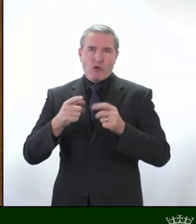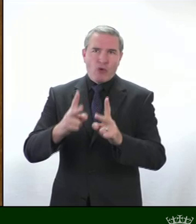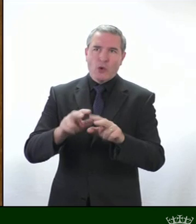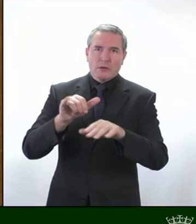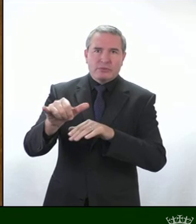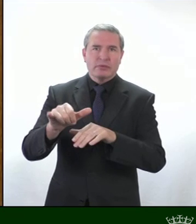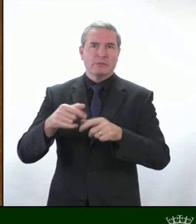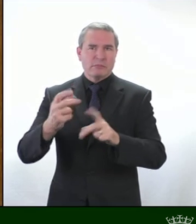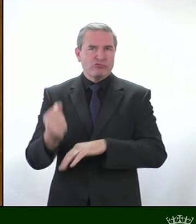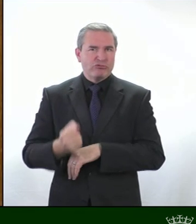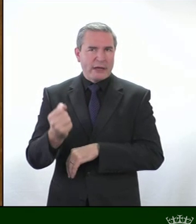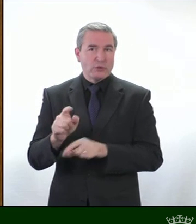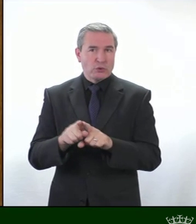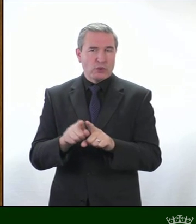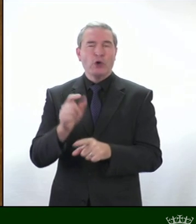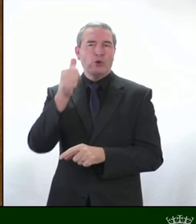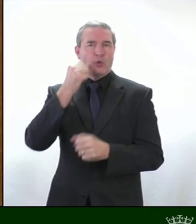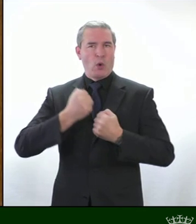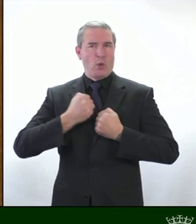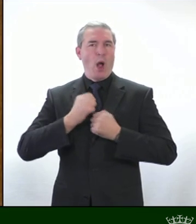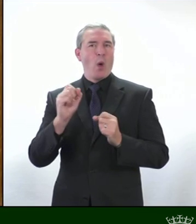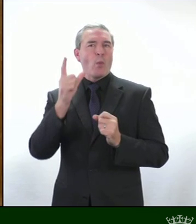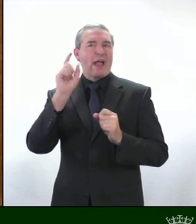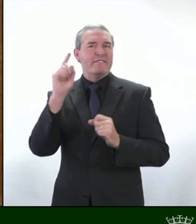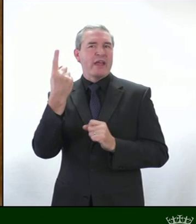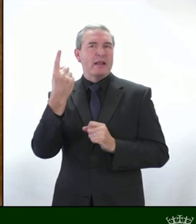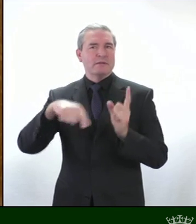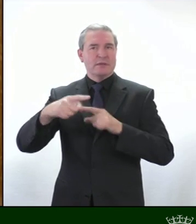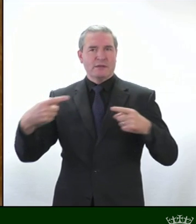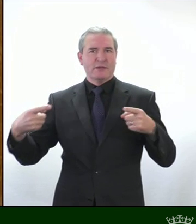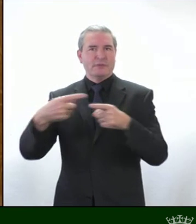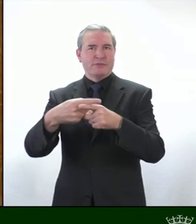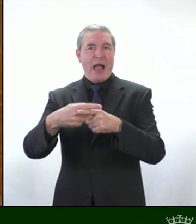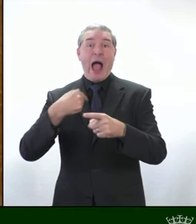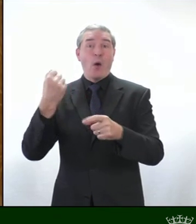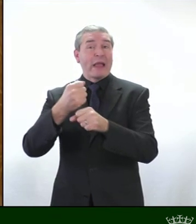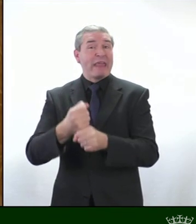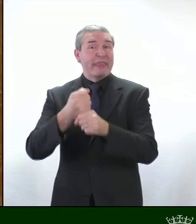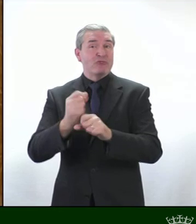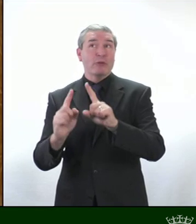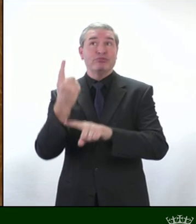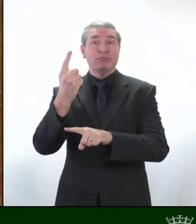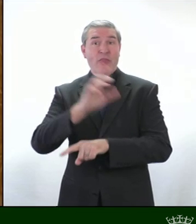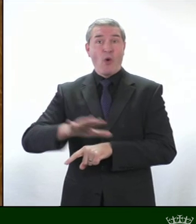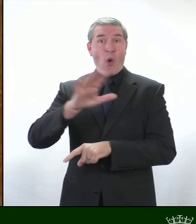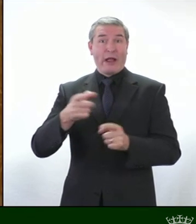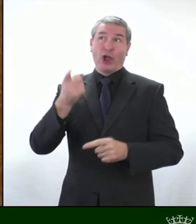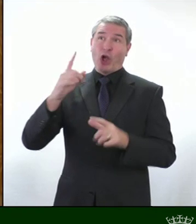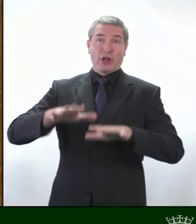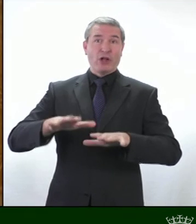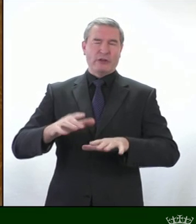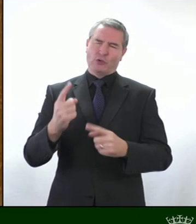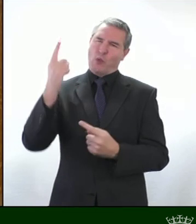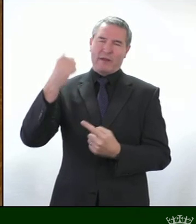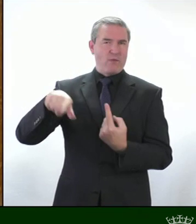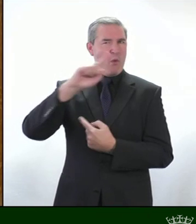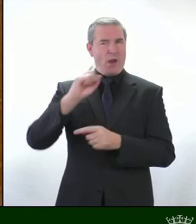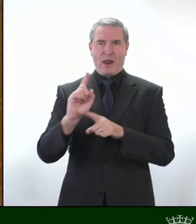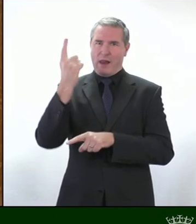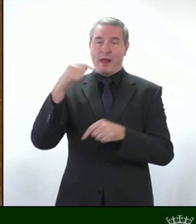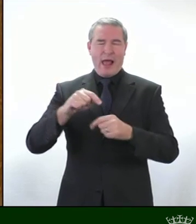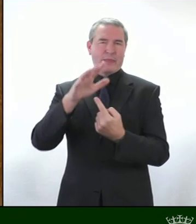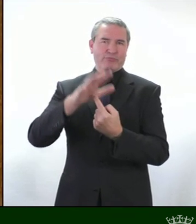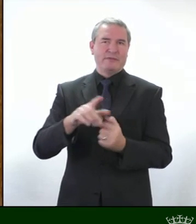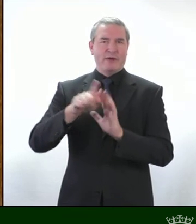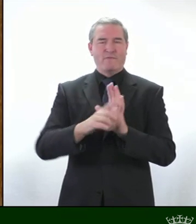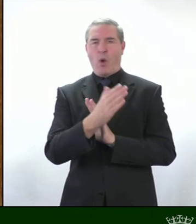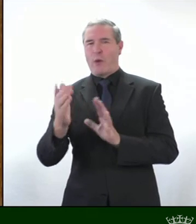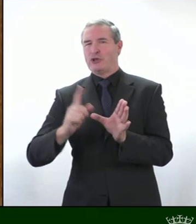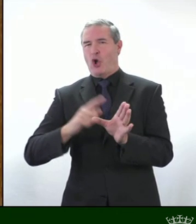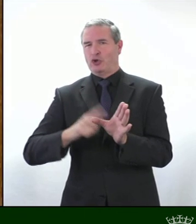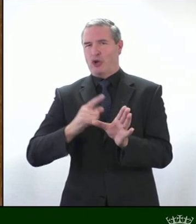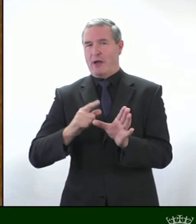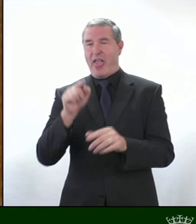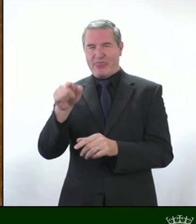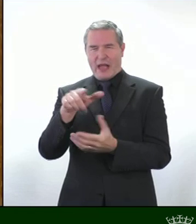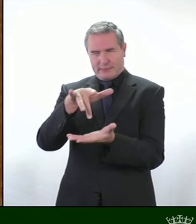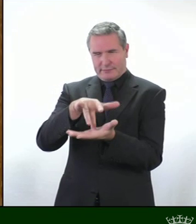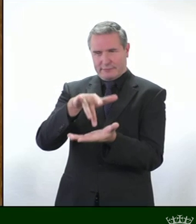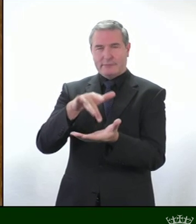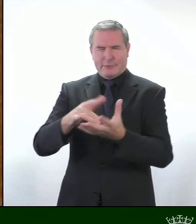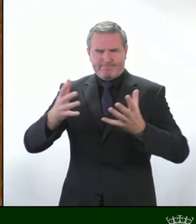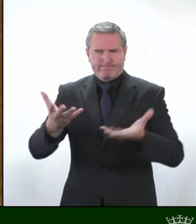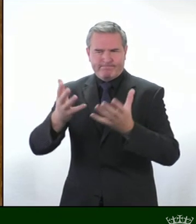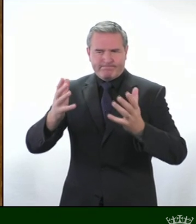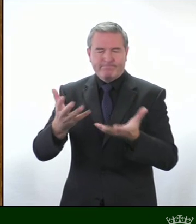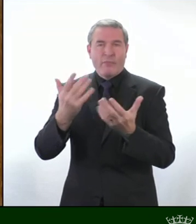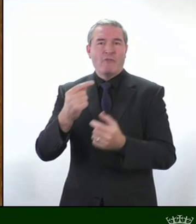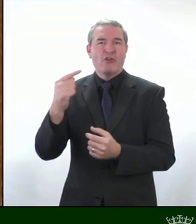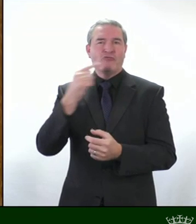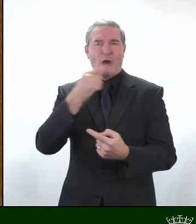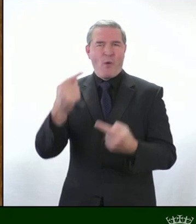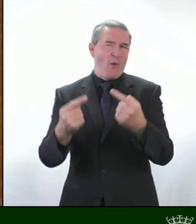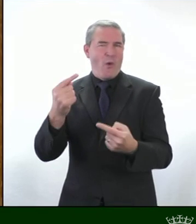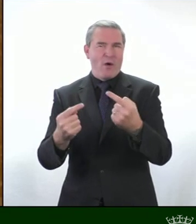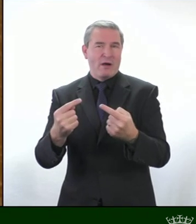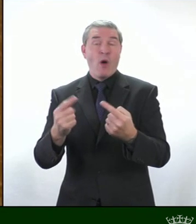Mr Speaker, you know Wakefield as the crossroads of the kingdom—our cathedral spire the tallest in God’s own county; historically, the principal city of West Yorkshire; and the pulsating, oxygenating heart of the red wall.